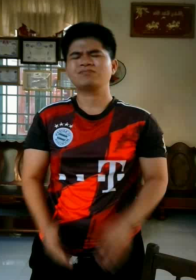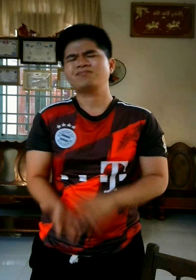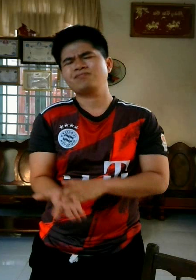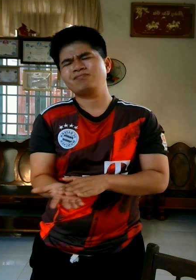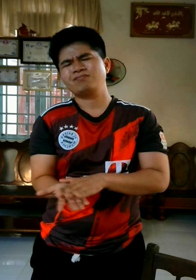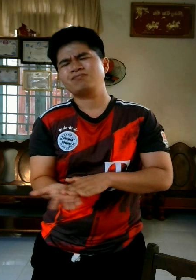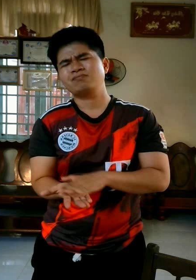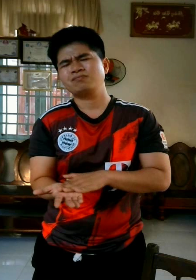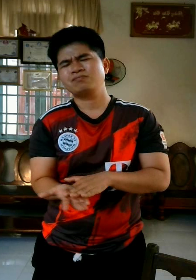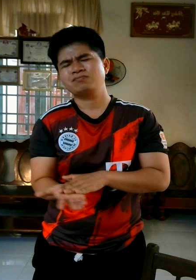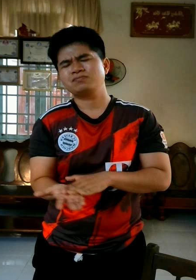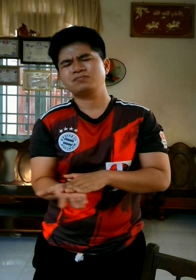xin loi